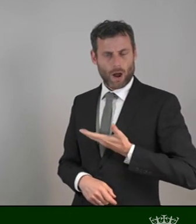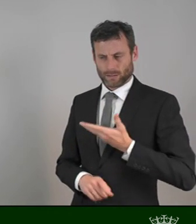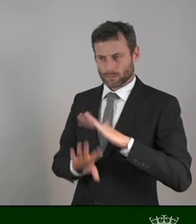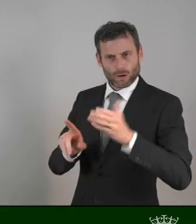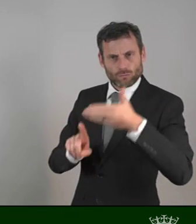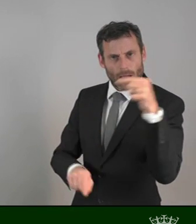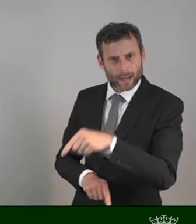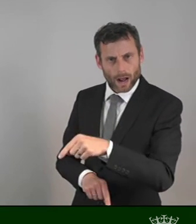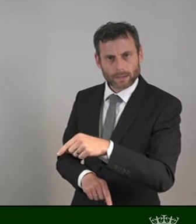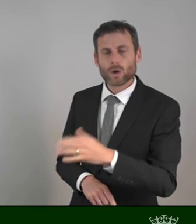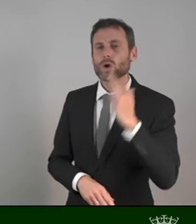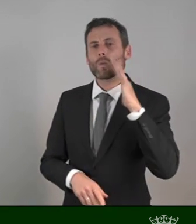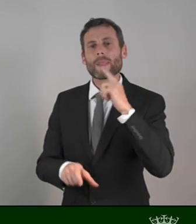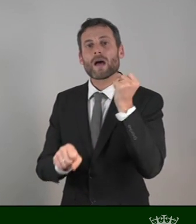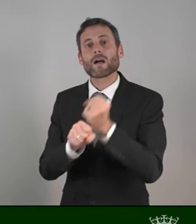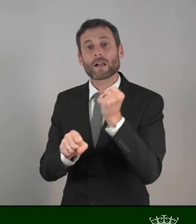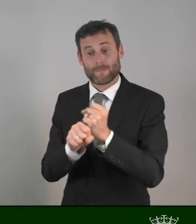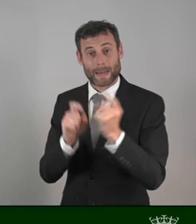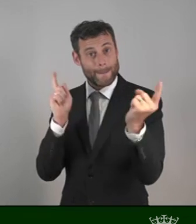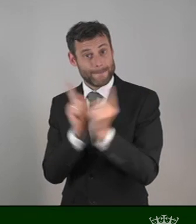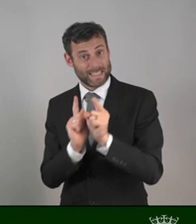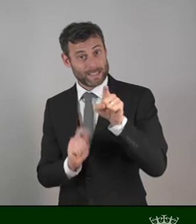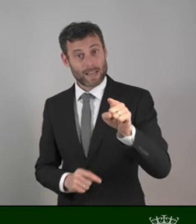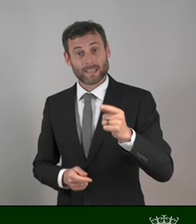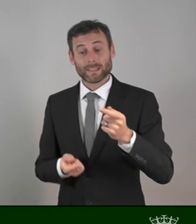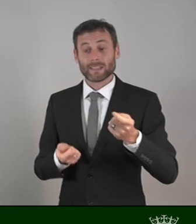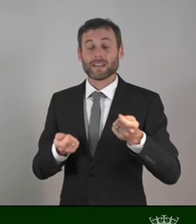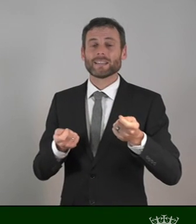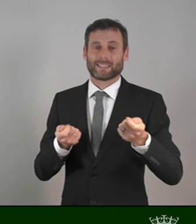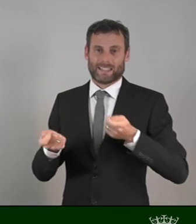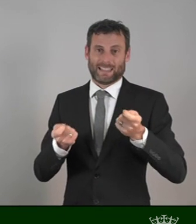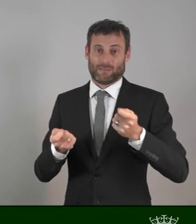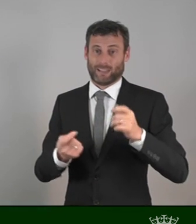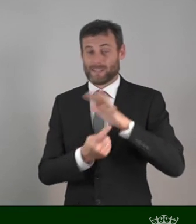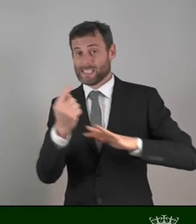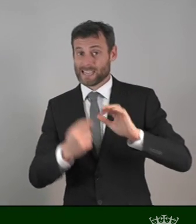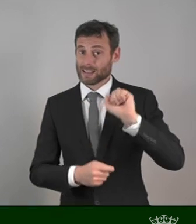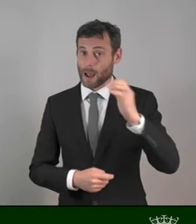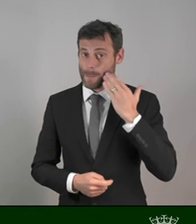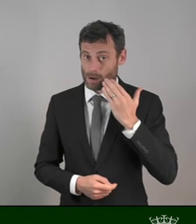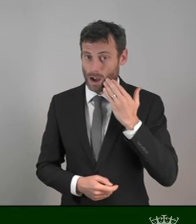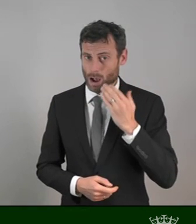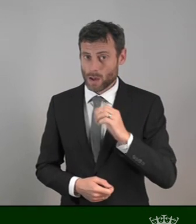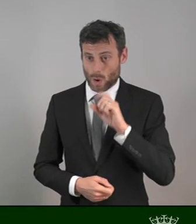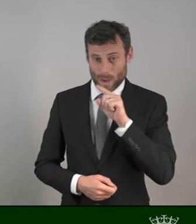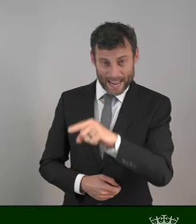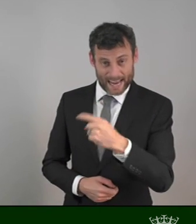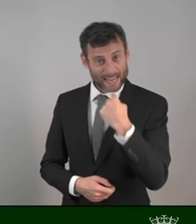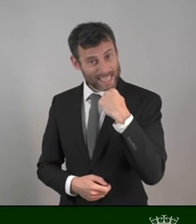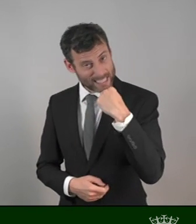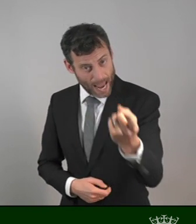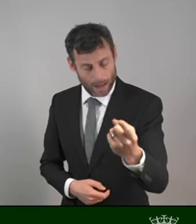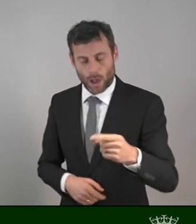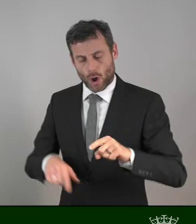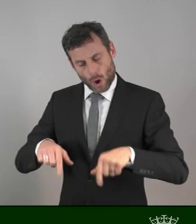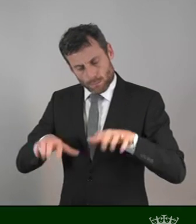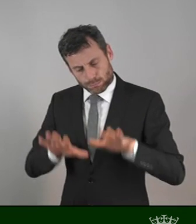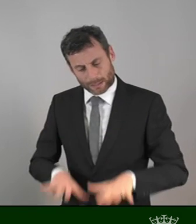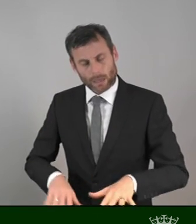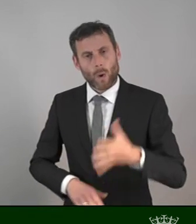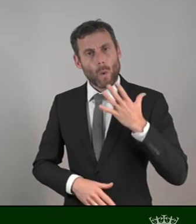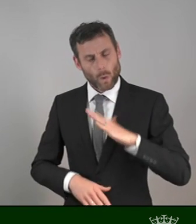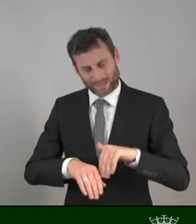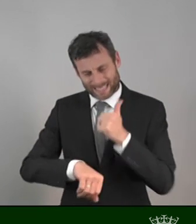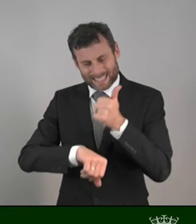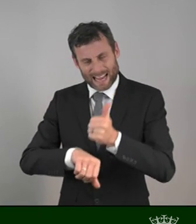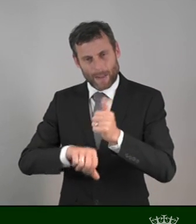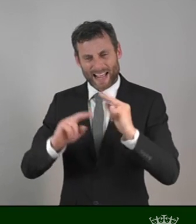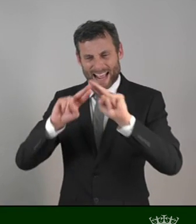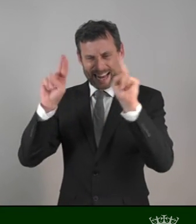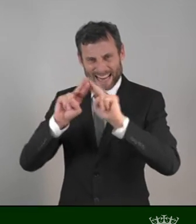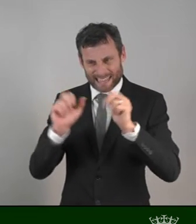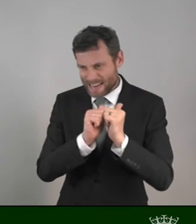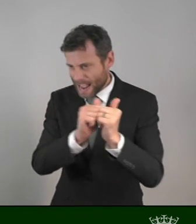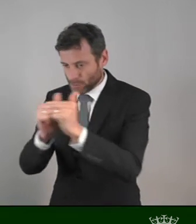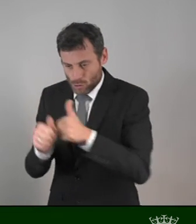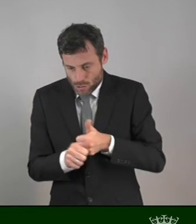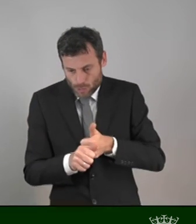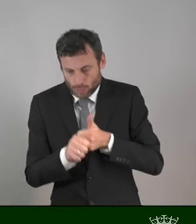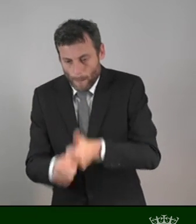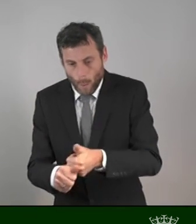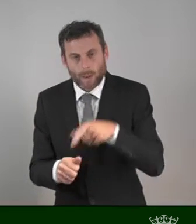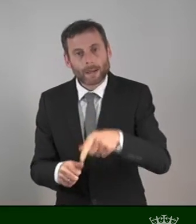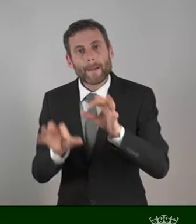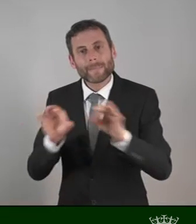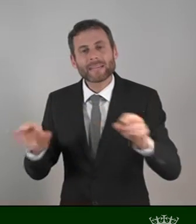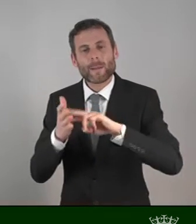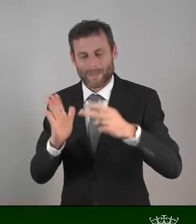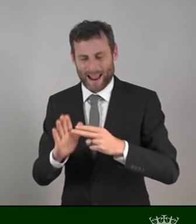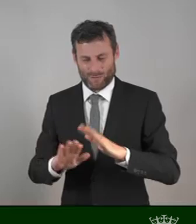When the Government meet the US Secretary of State later today, will they make it clear that they will stand for a genuine, internationally backed peace plan rather than this stuff proposed by Trump yesterday?